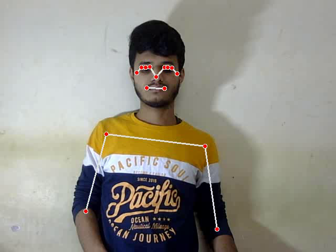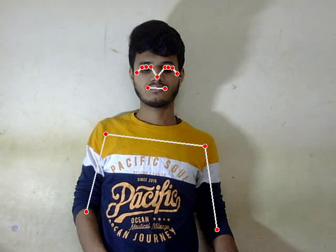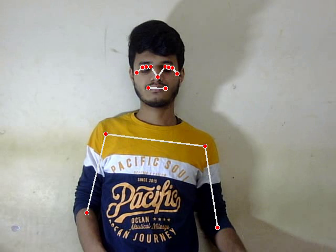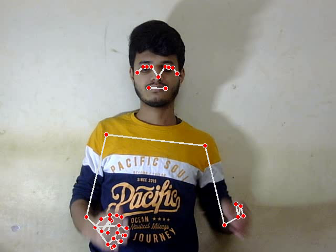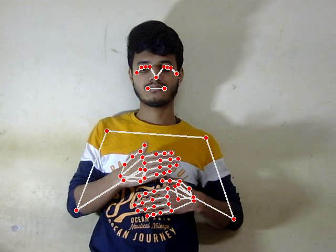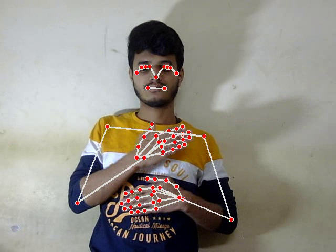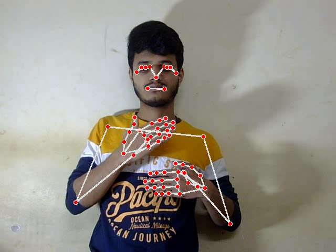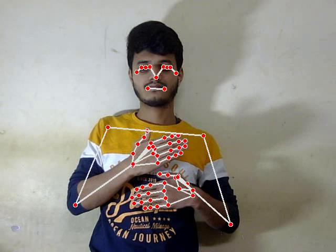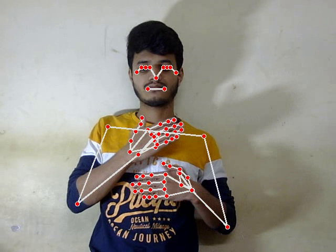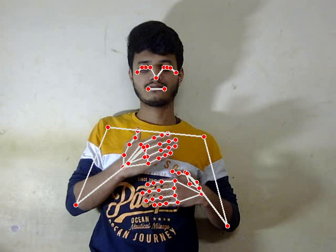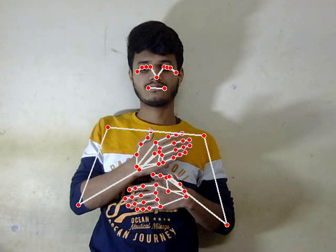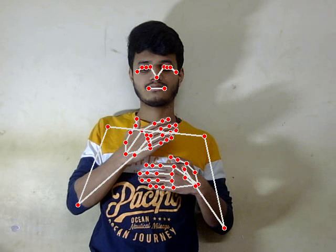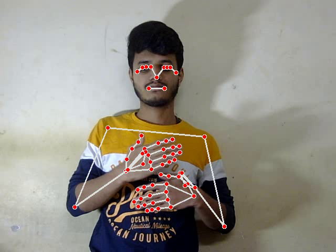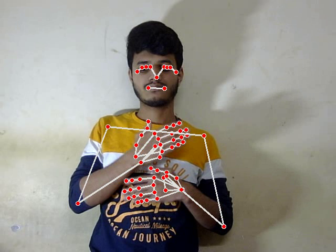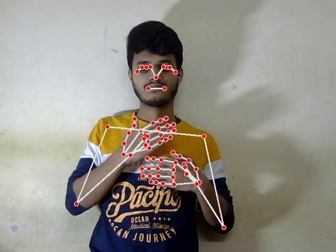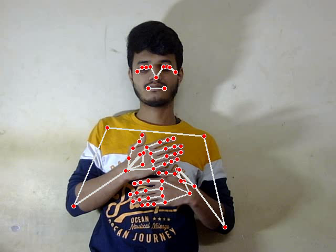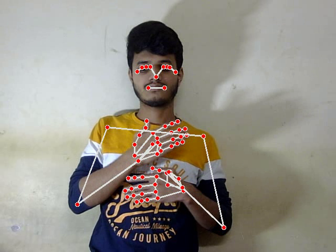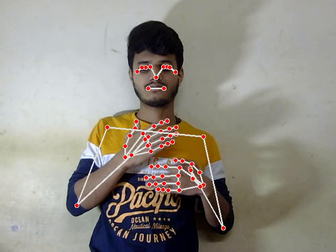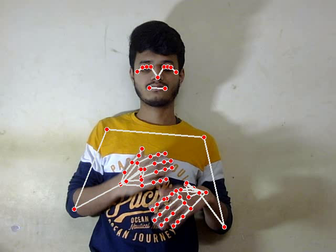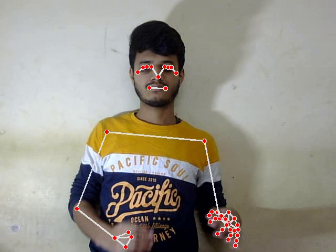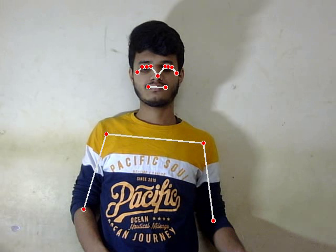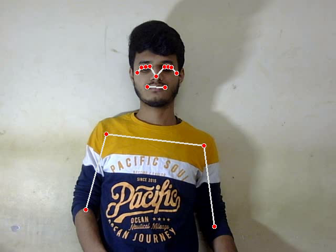happy